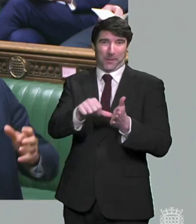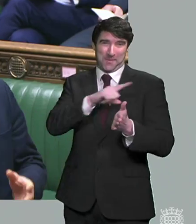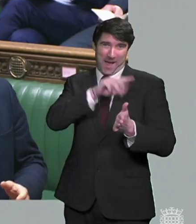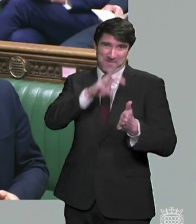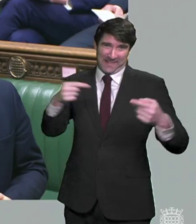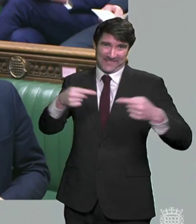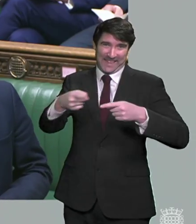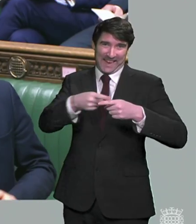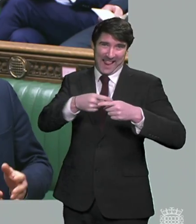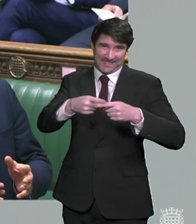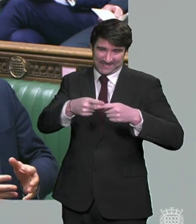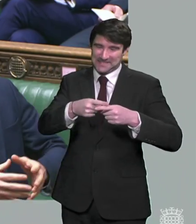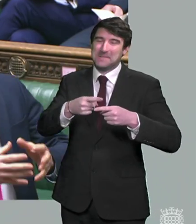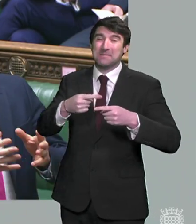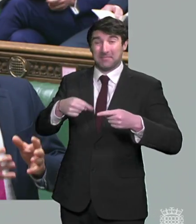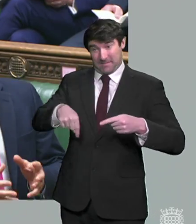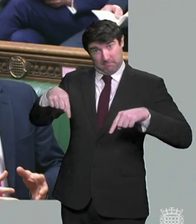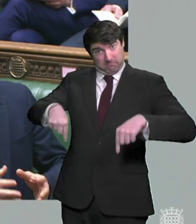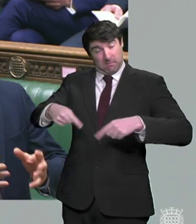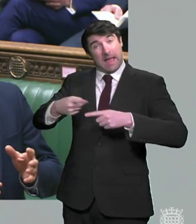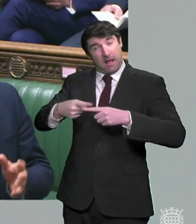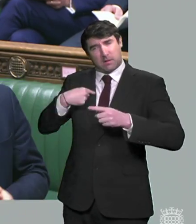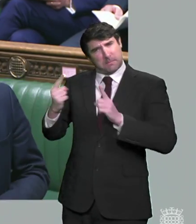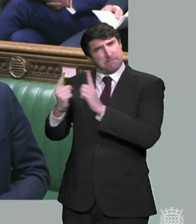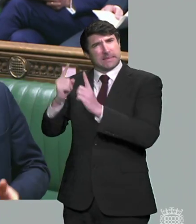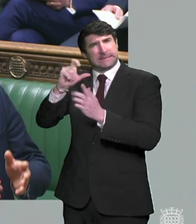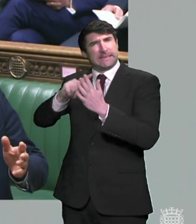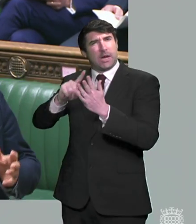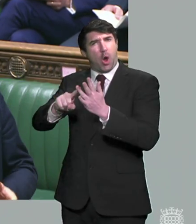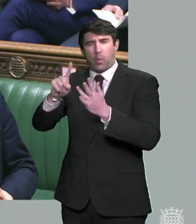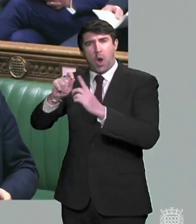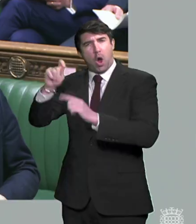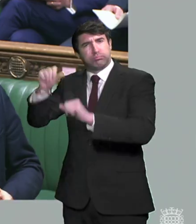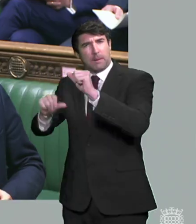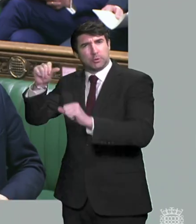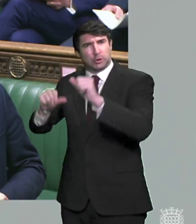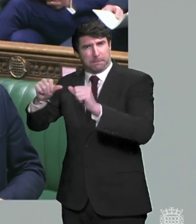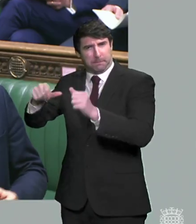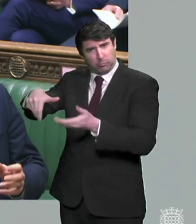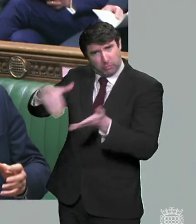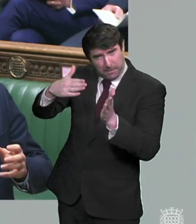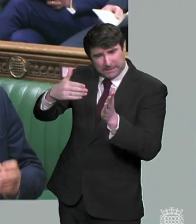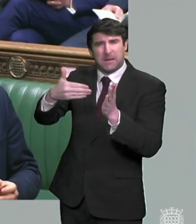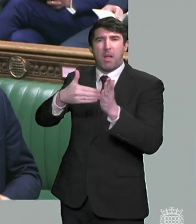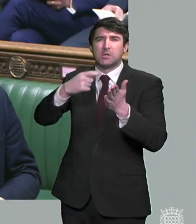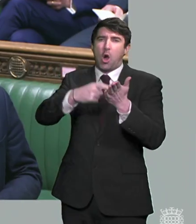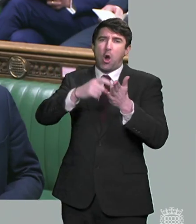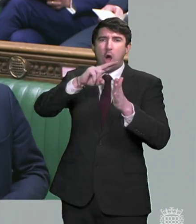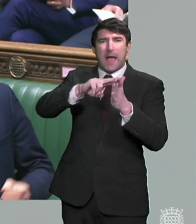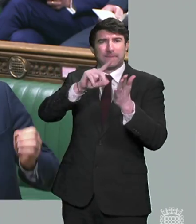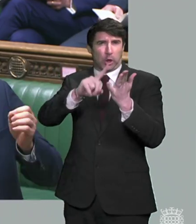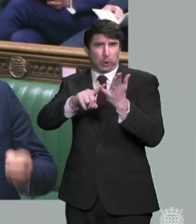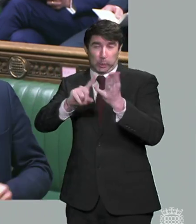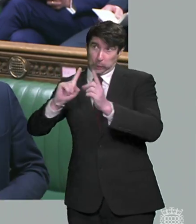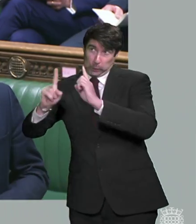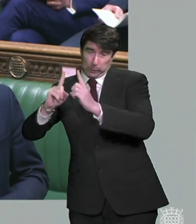In England, I have met the CEOs of premiership rugby and of the Rugby Football Union, and the Minister, to ensure good governance.